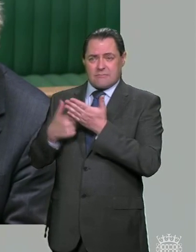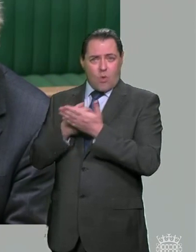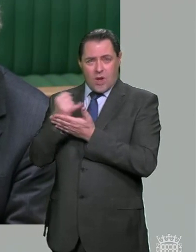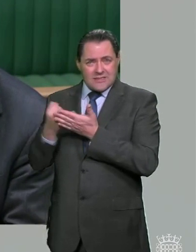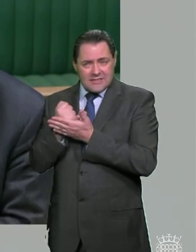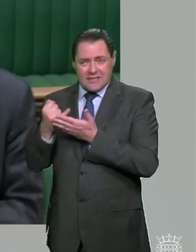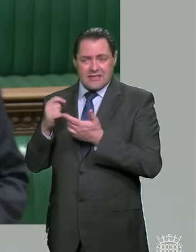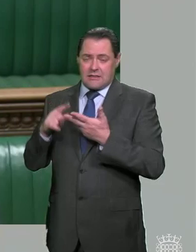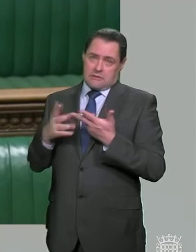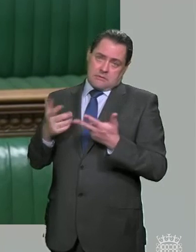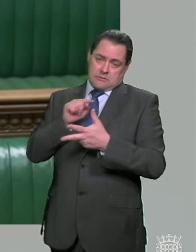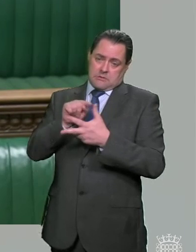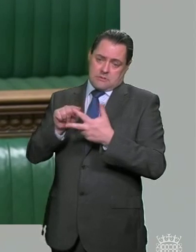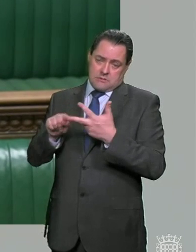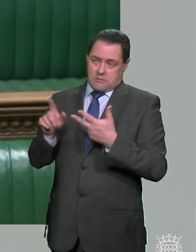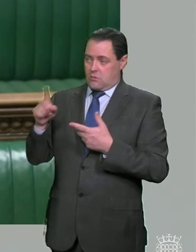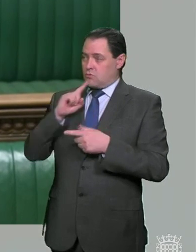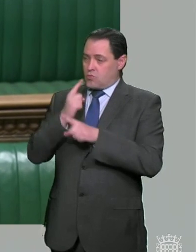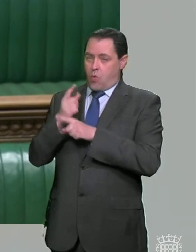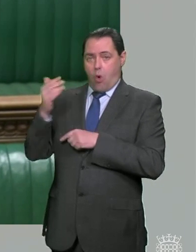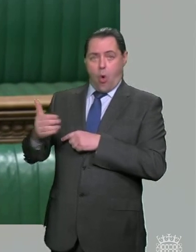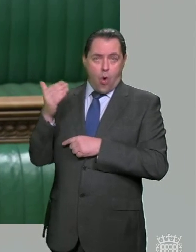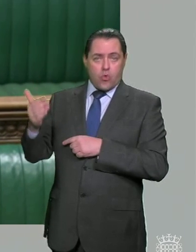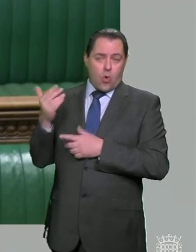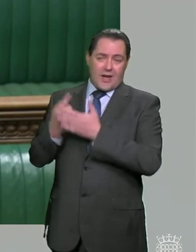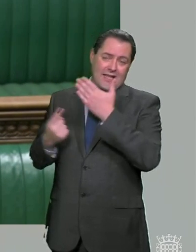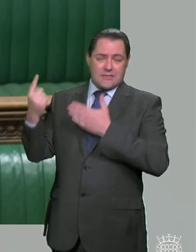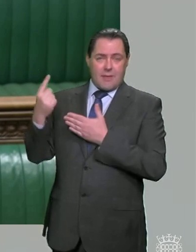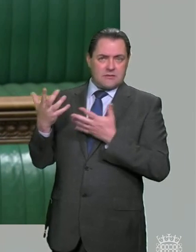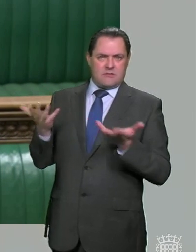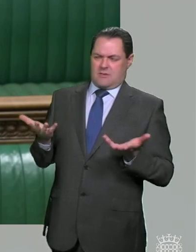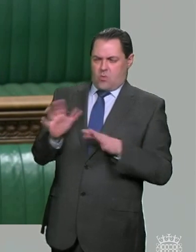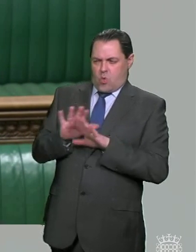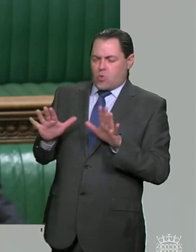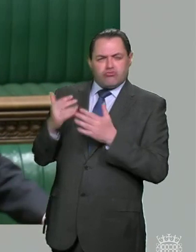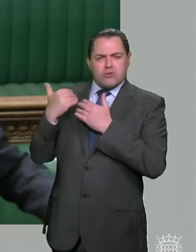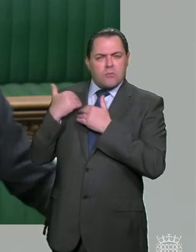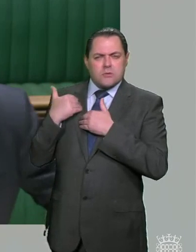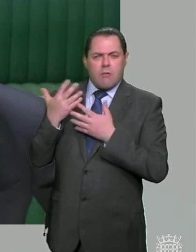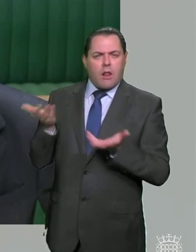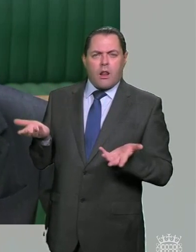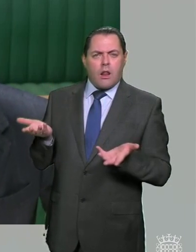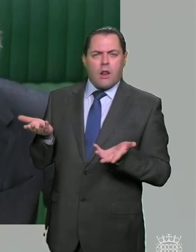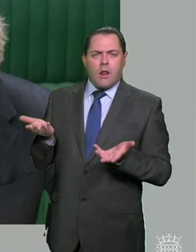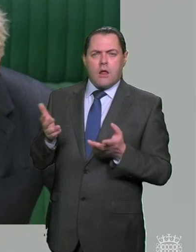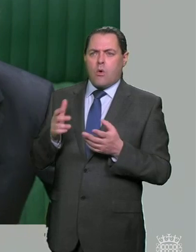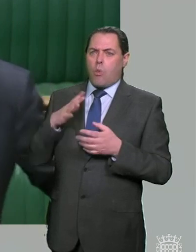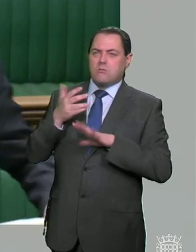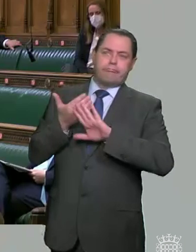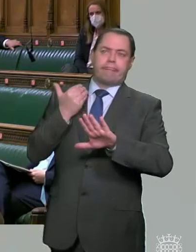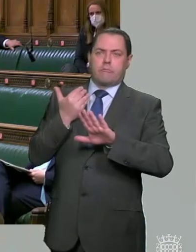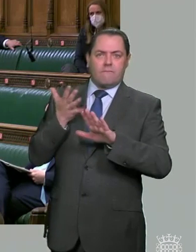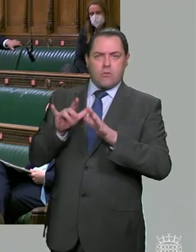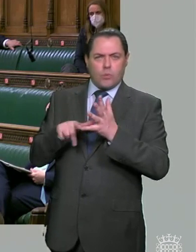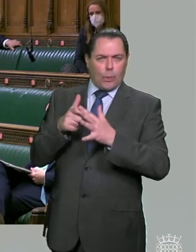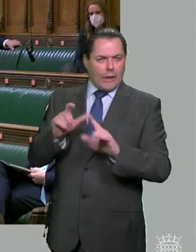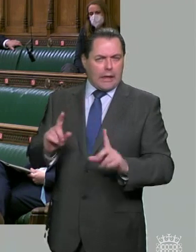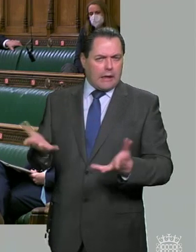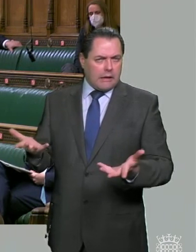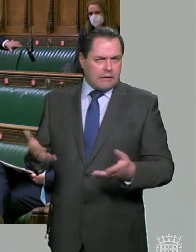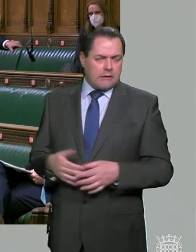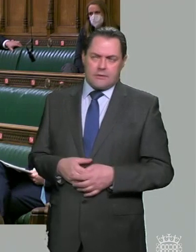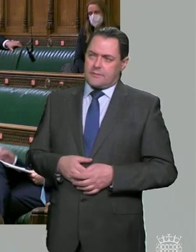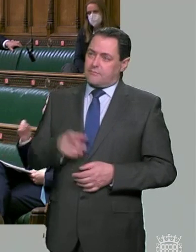No wonder all they can talk about is another irresponsible referendum and breaking up this country.